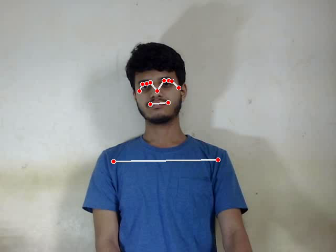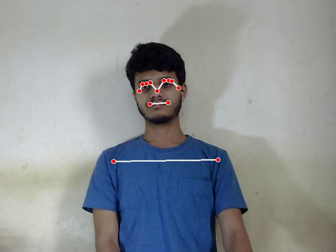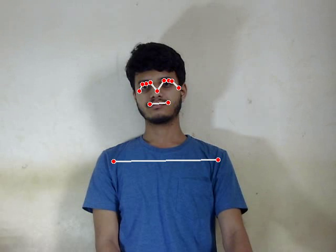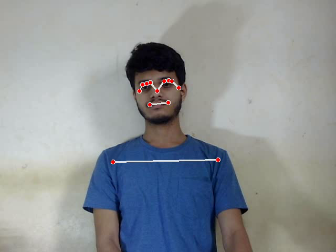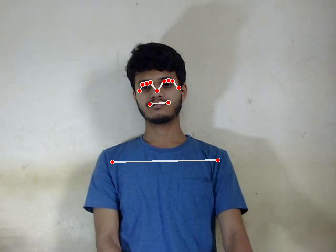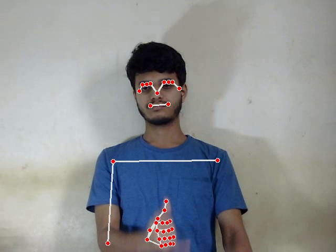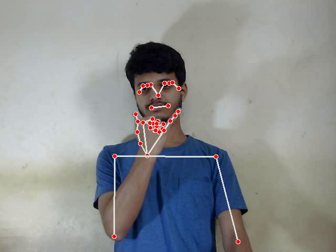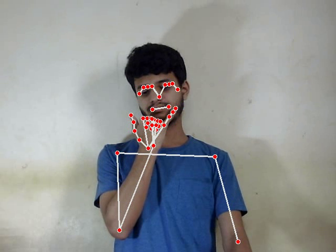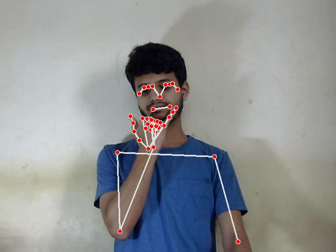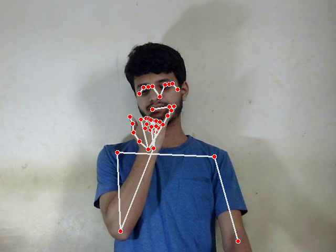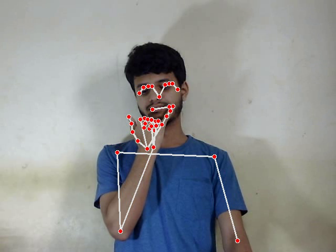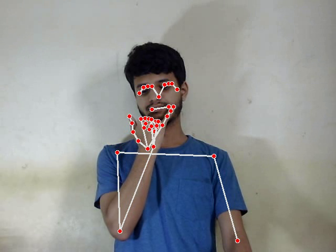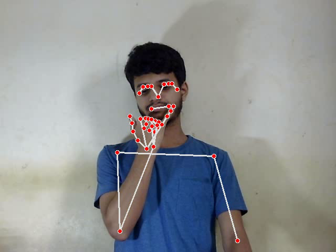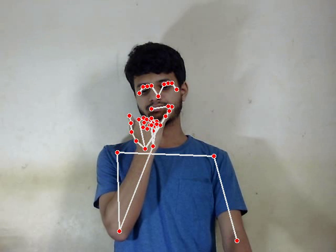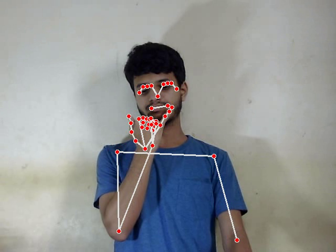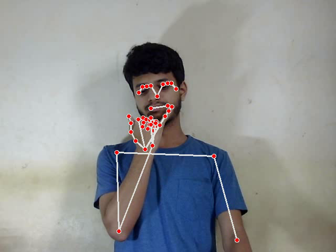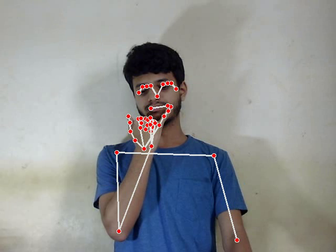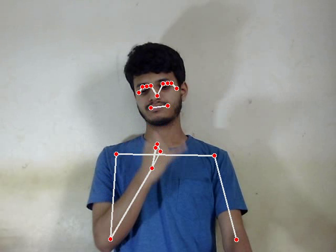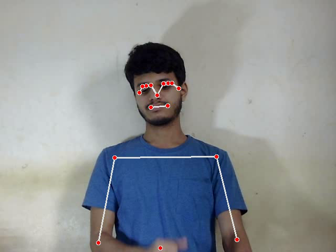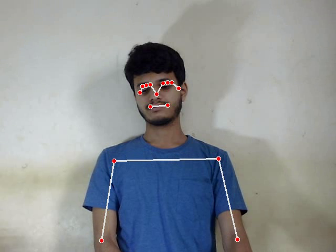wrong